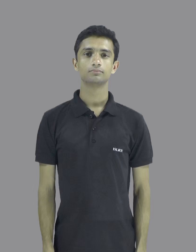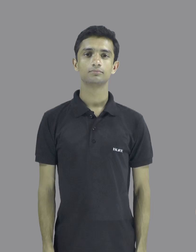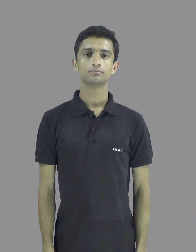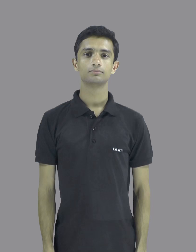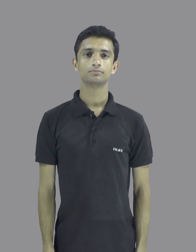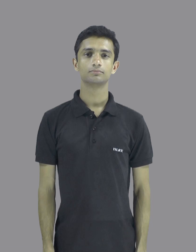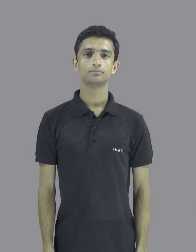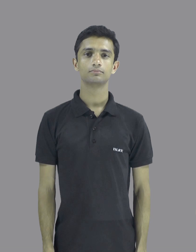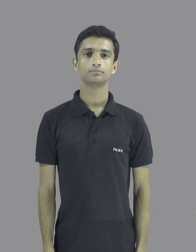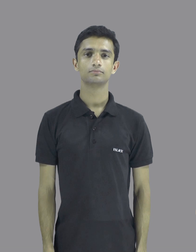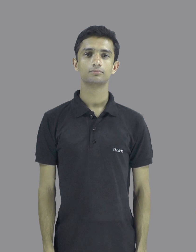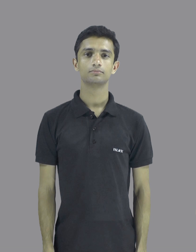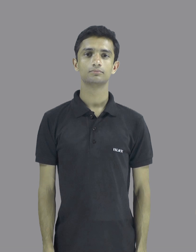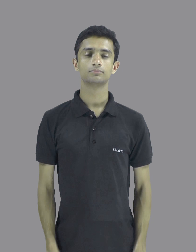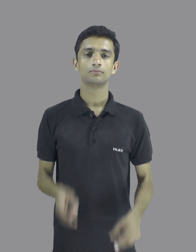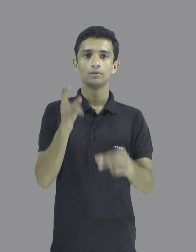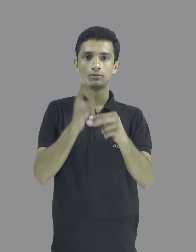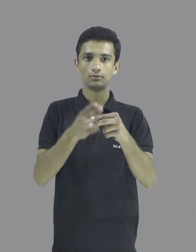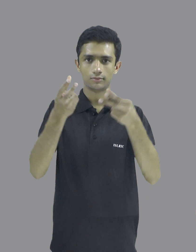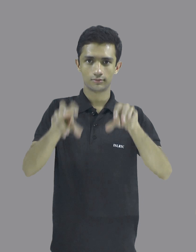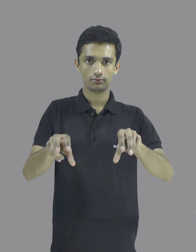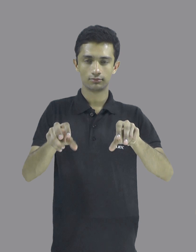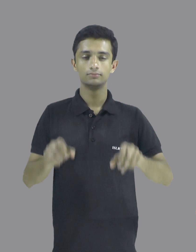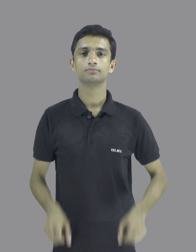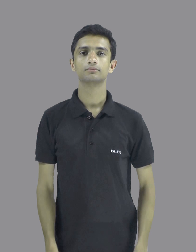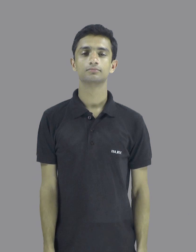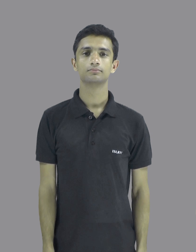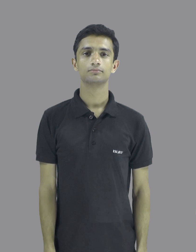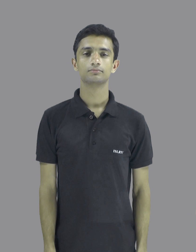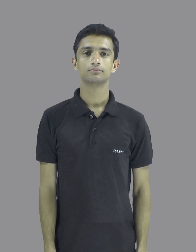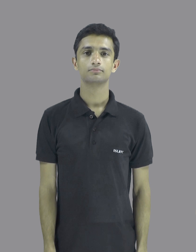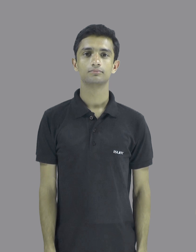Egg